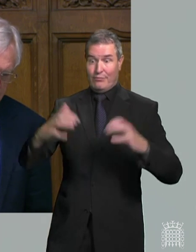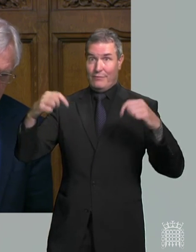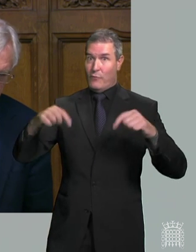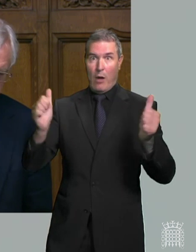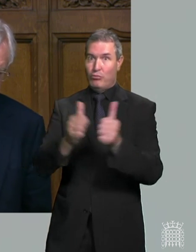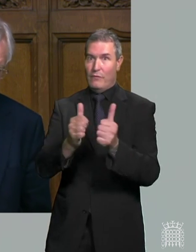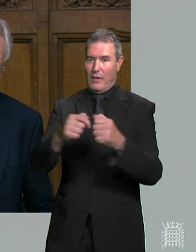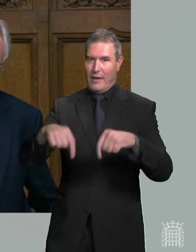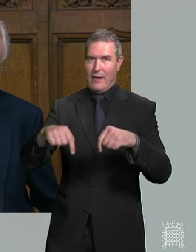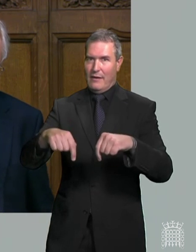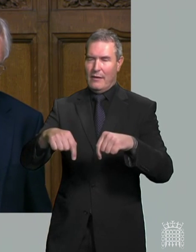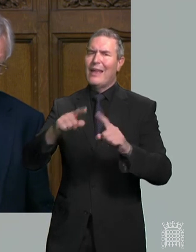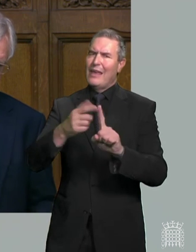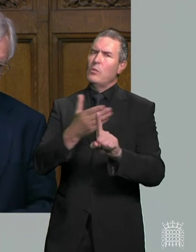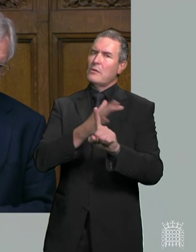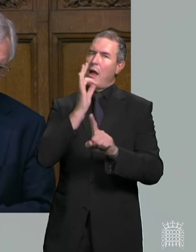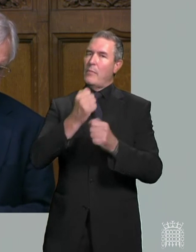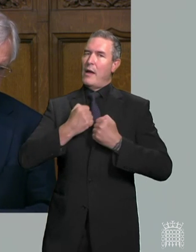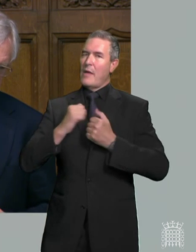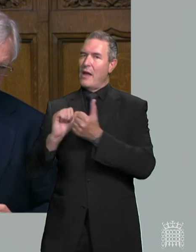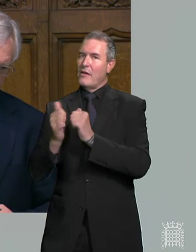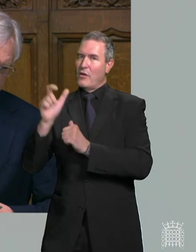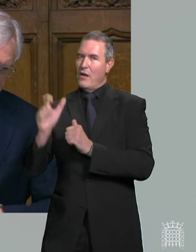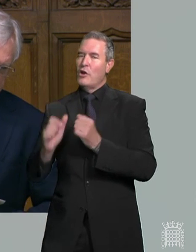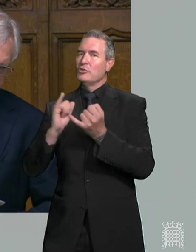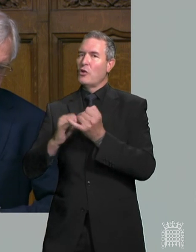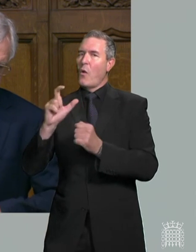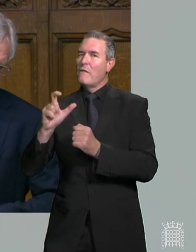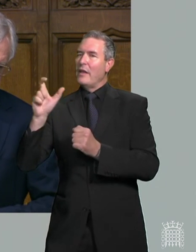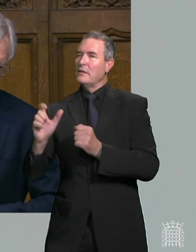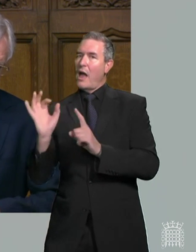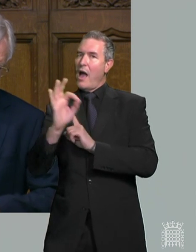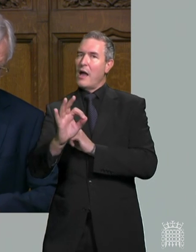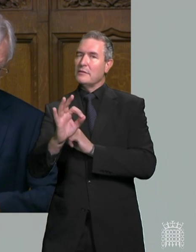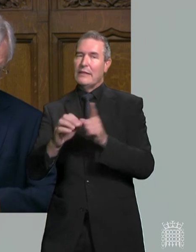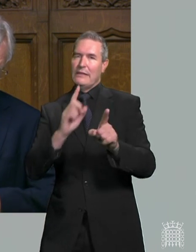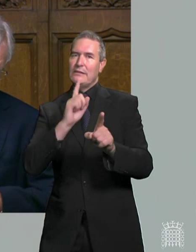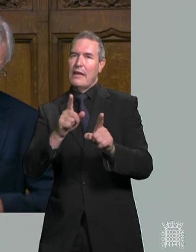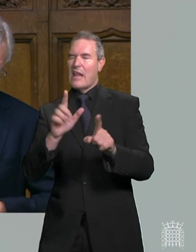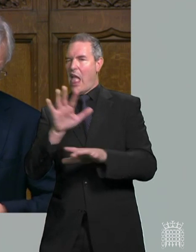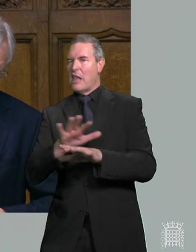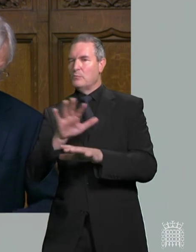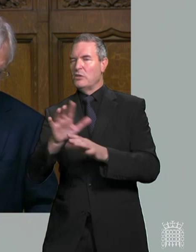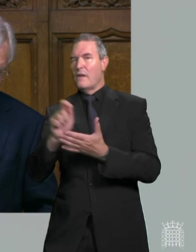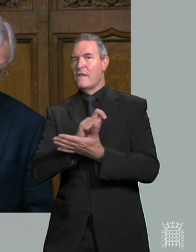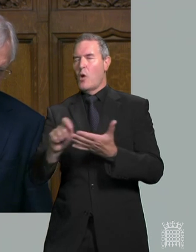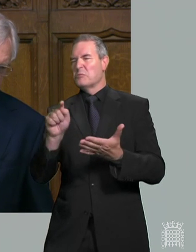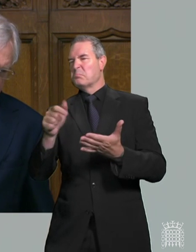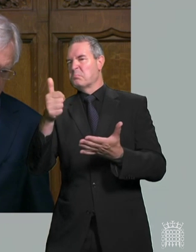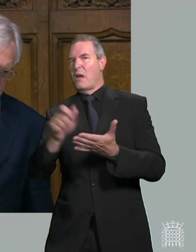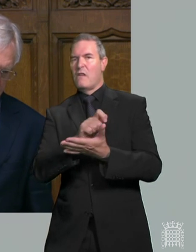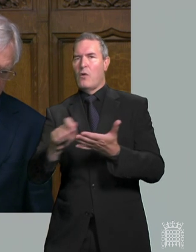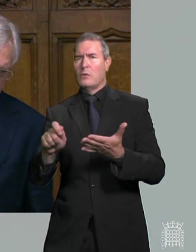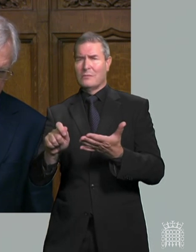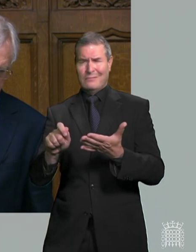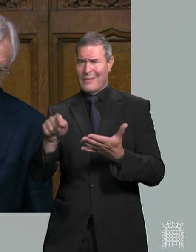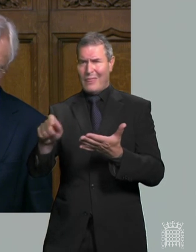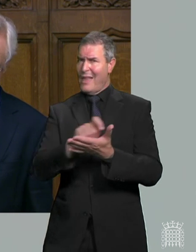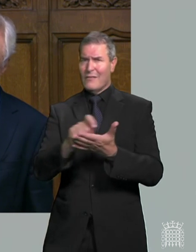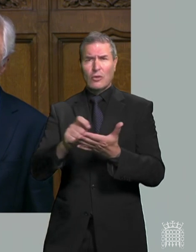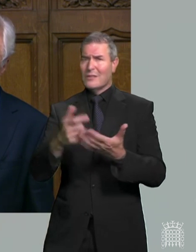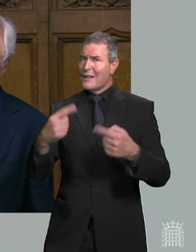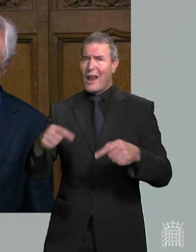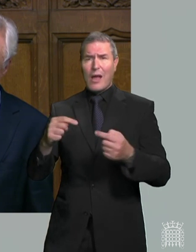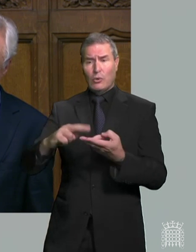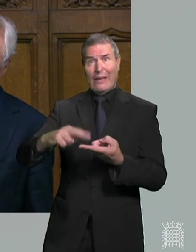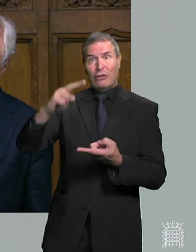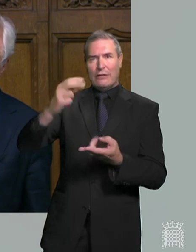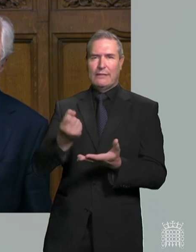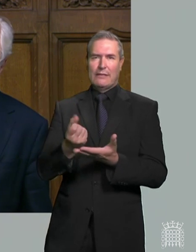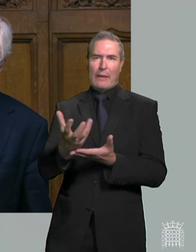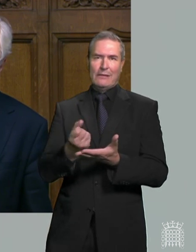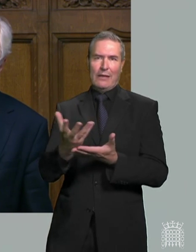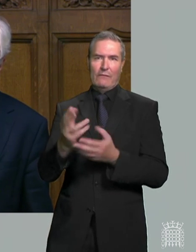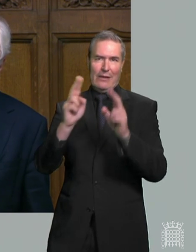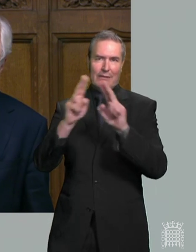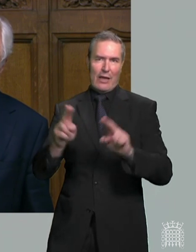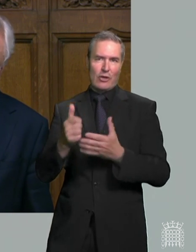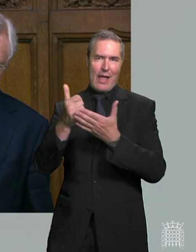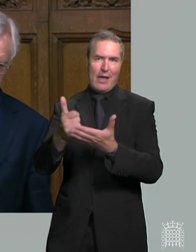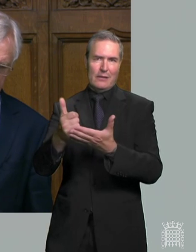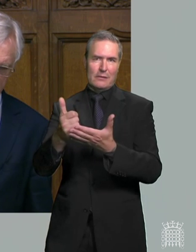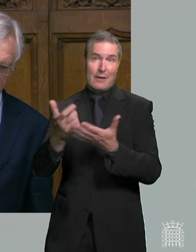When the Prime Minister was previously asked about this by my right honourable Friend the Member for Sutton Coldfield , he suggested that the estimates vote would be the appropriate vote, but that does not allow us to increase the amount of spending on this aid.